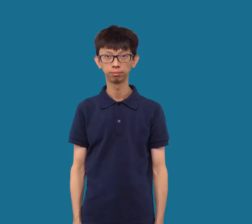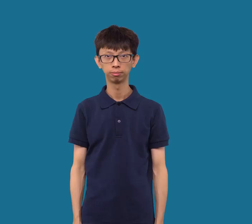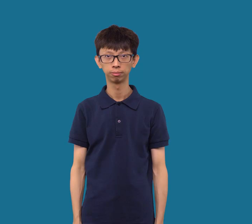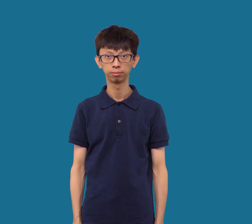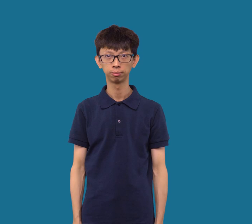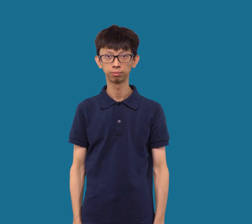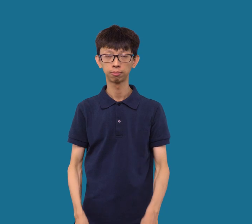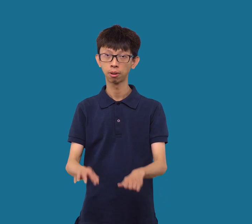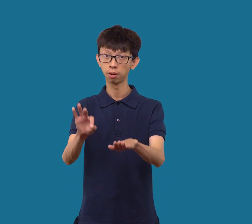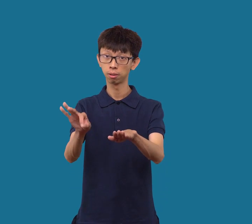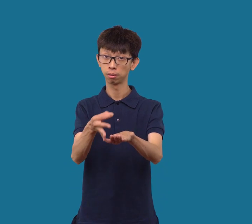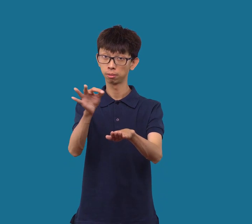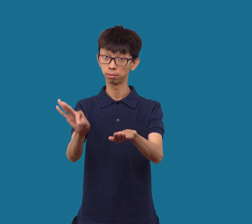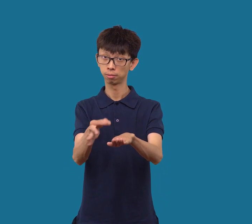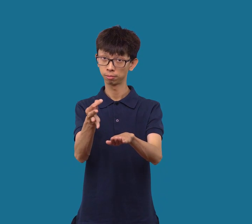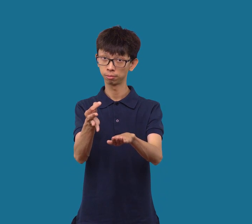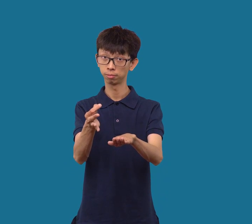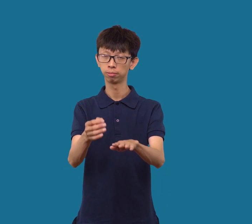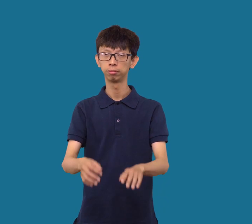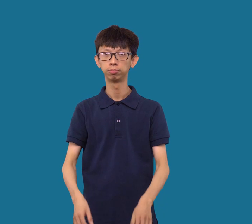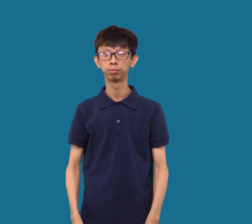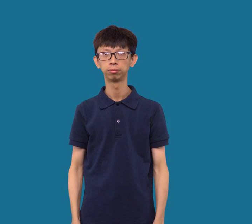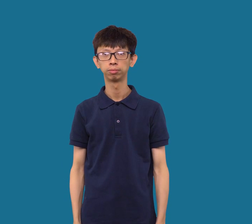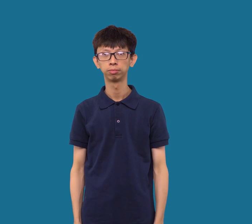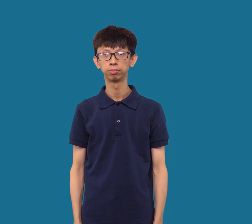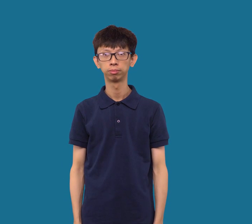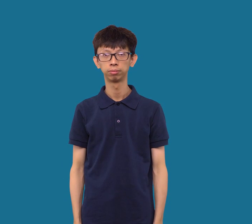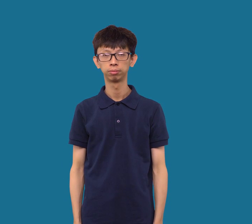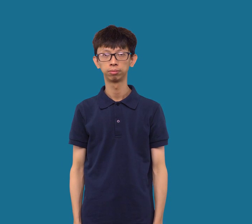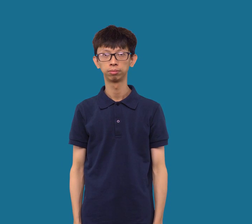khâu vá